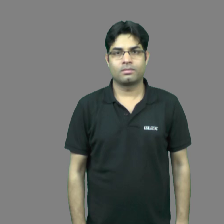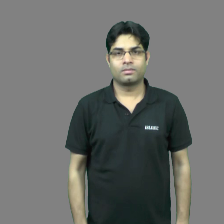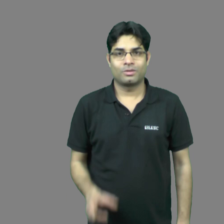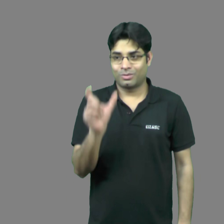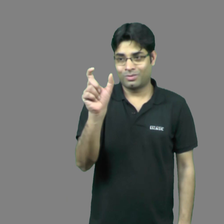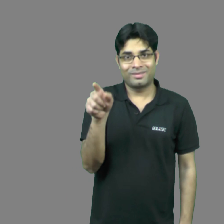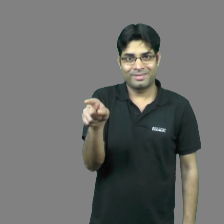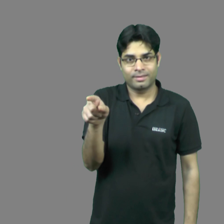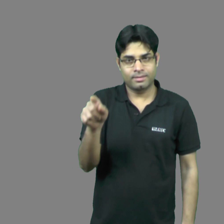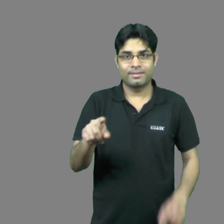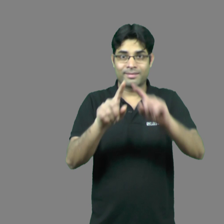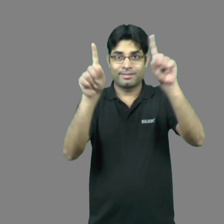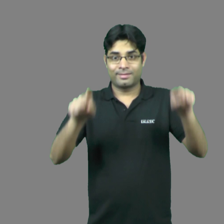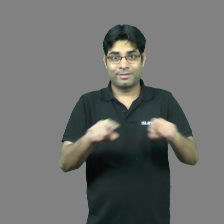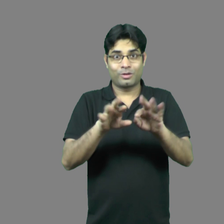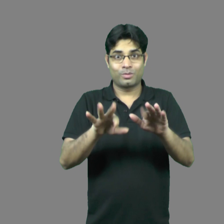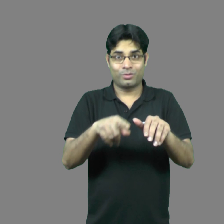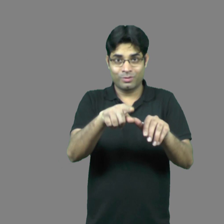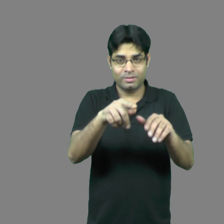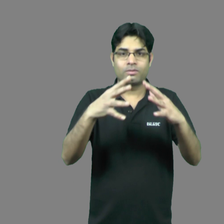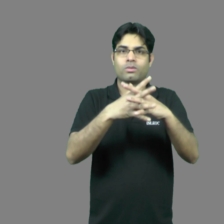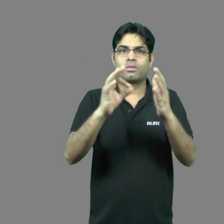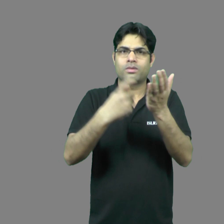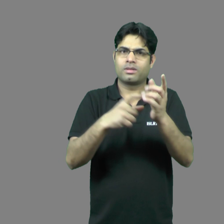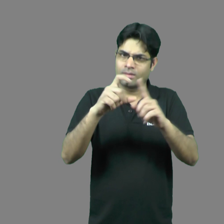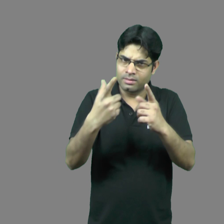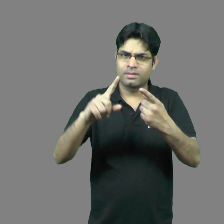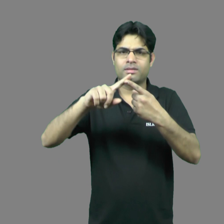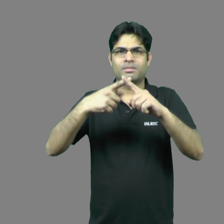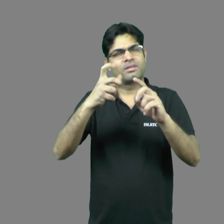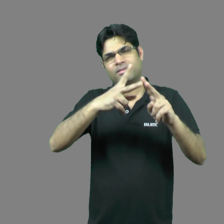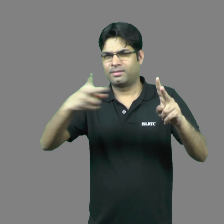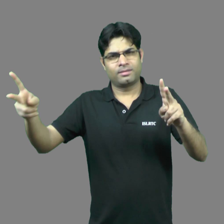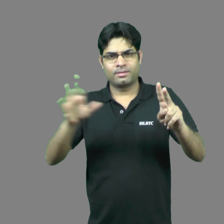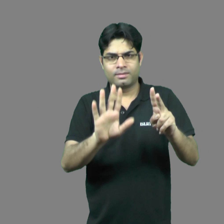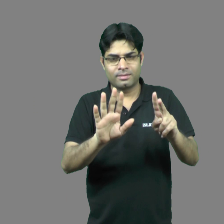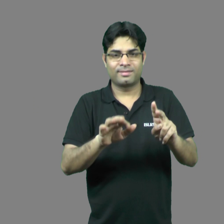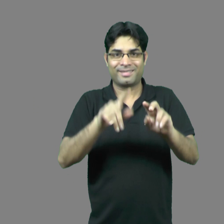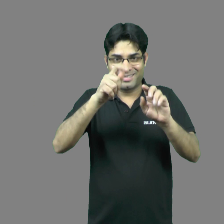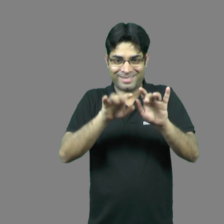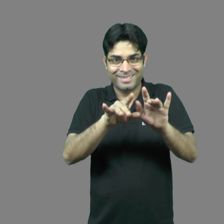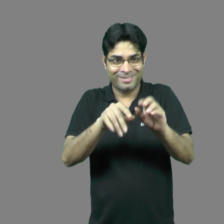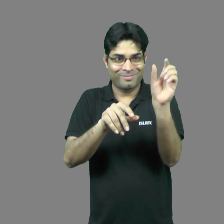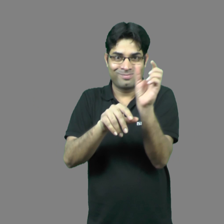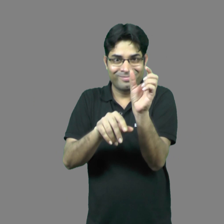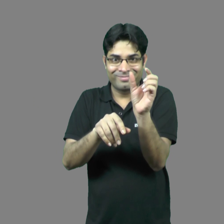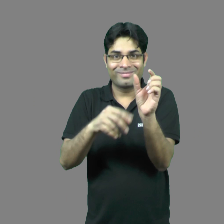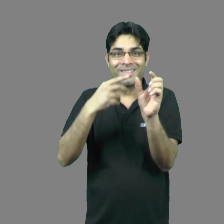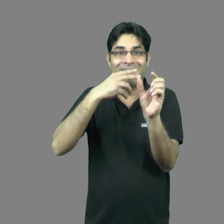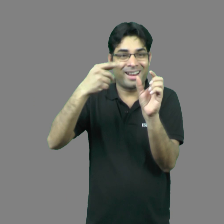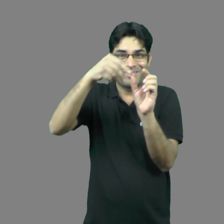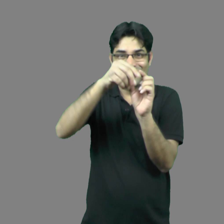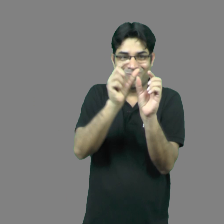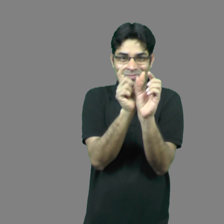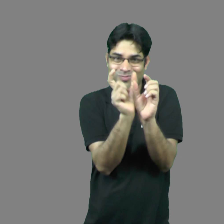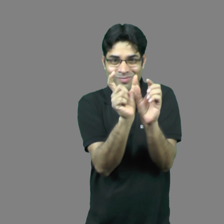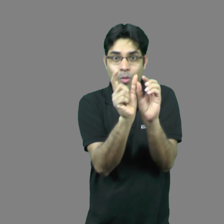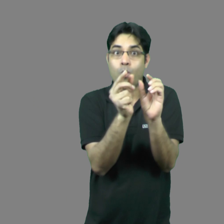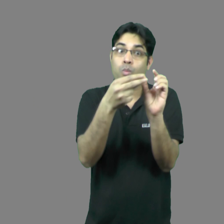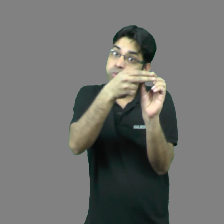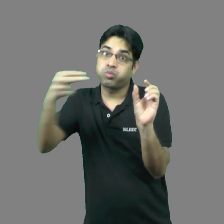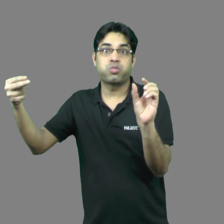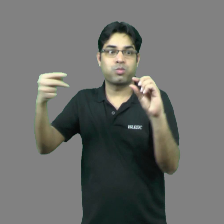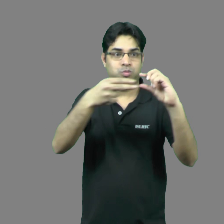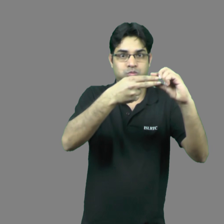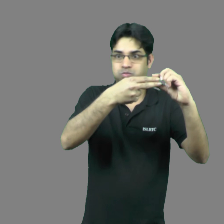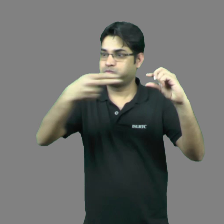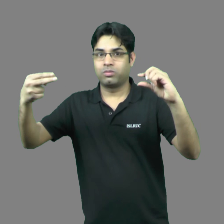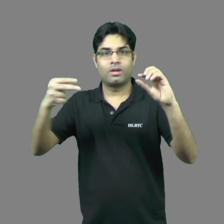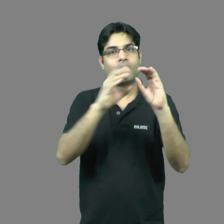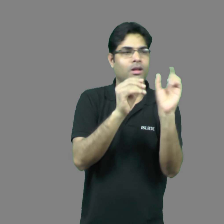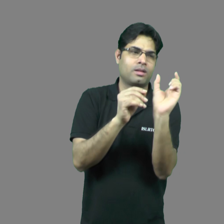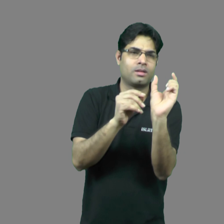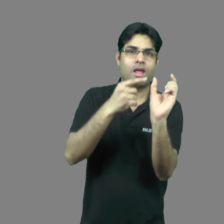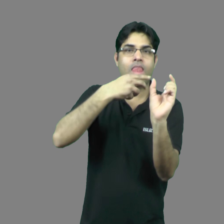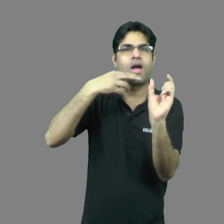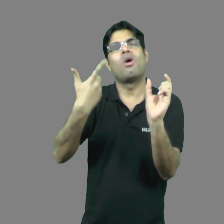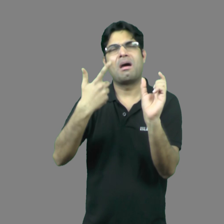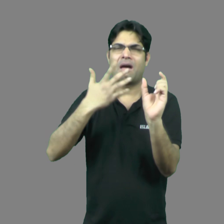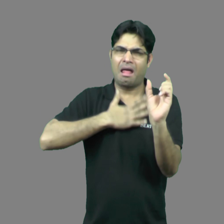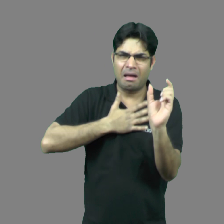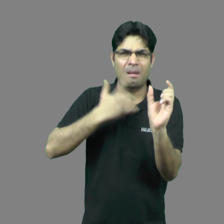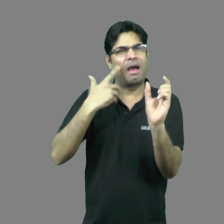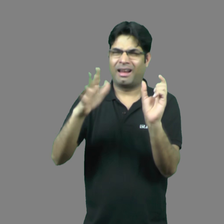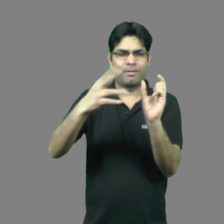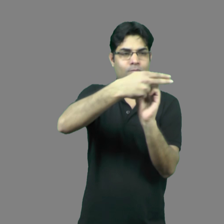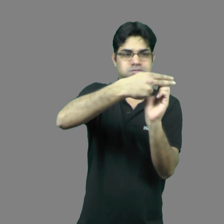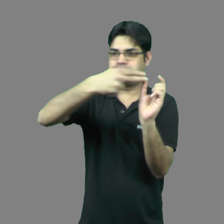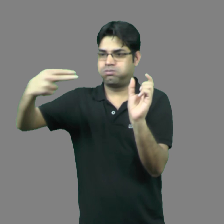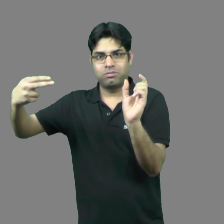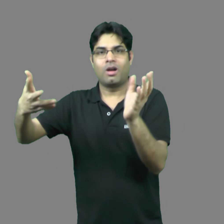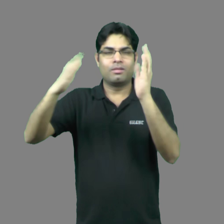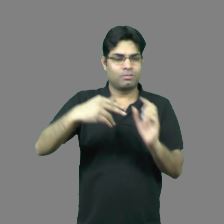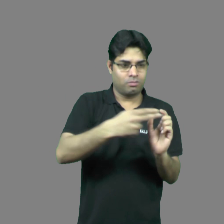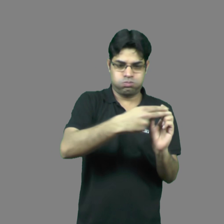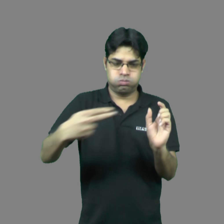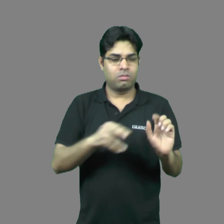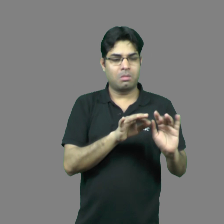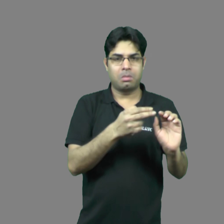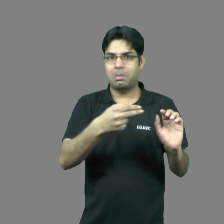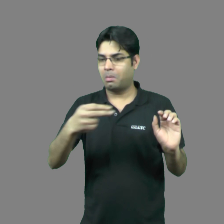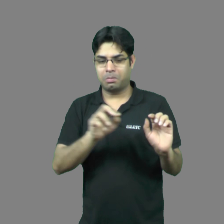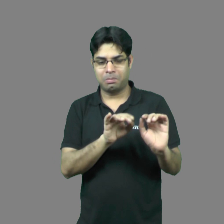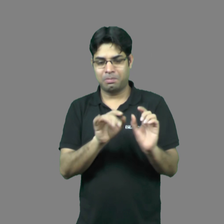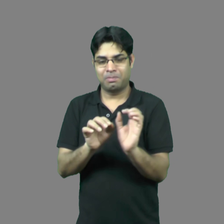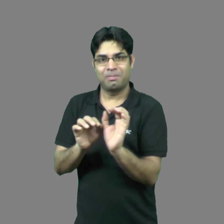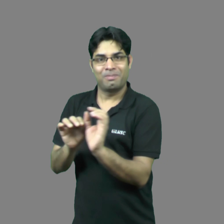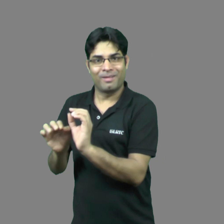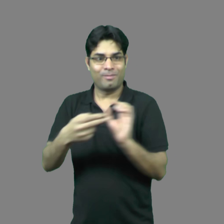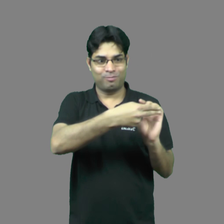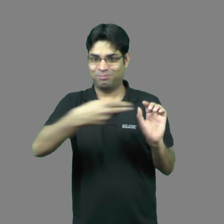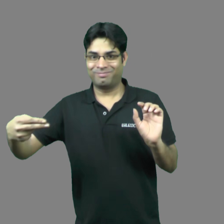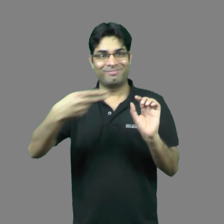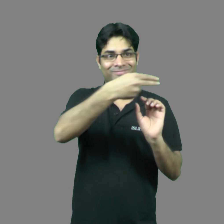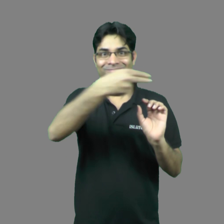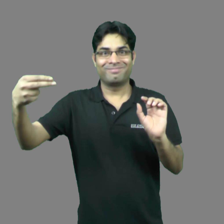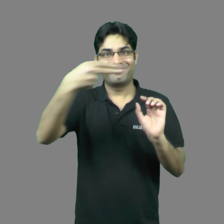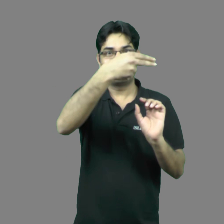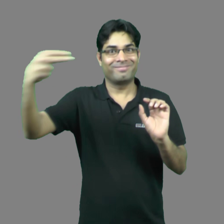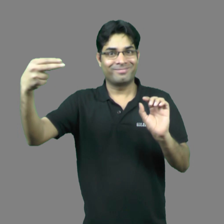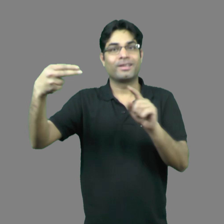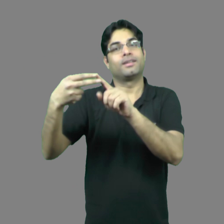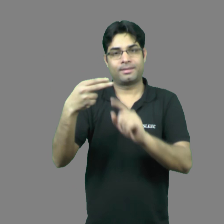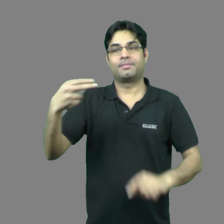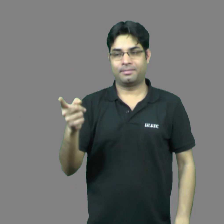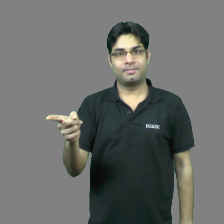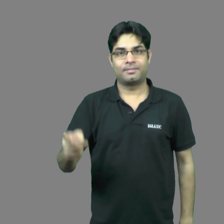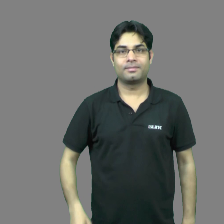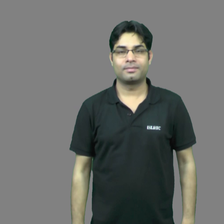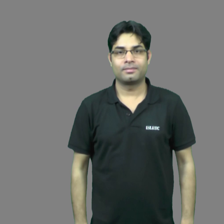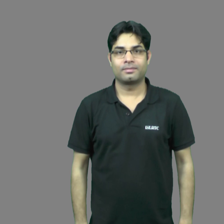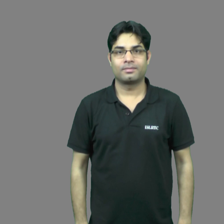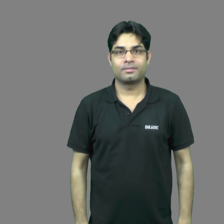Shading